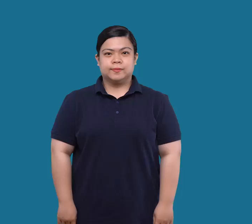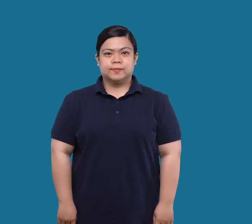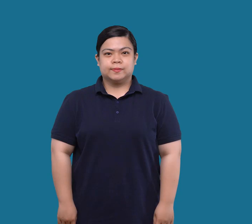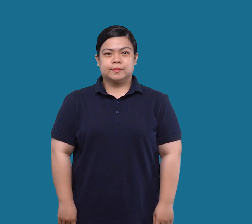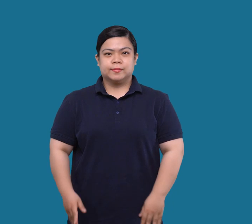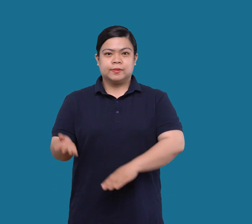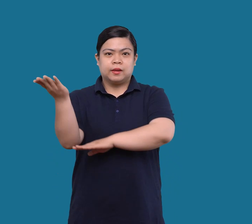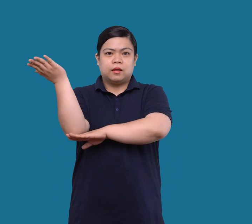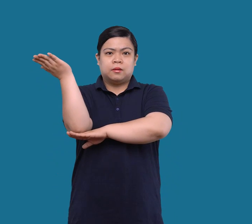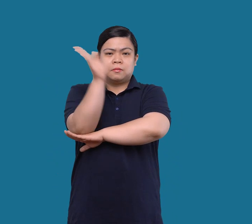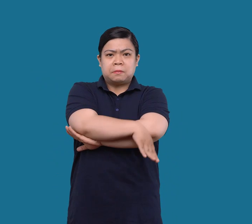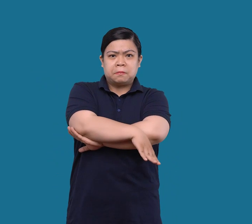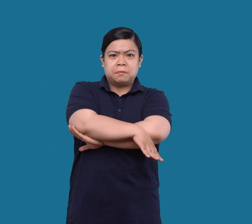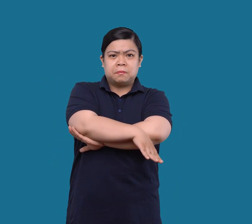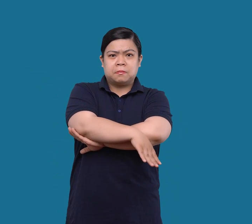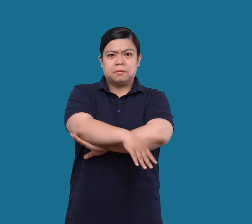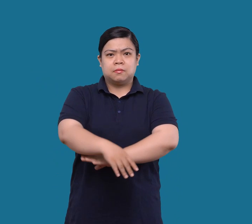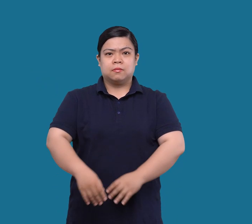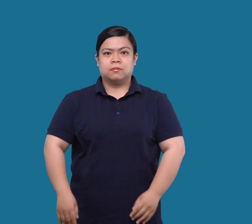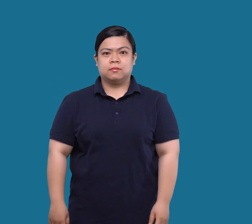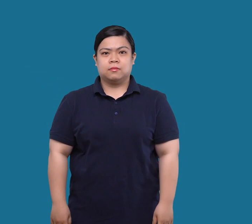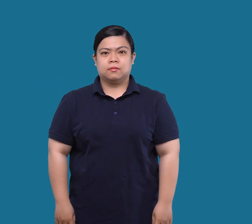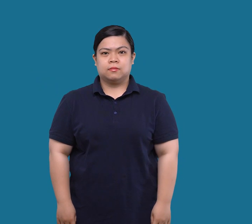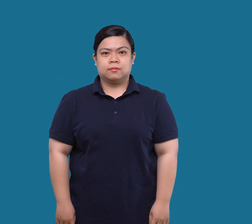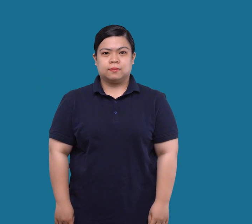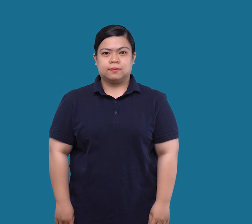sụp đổ